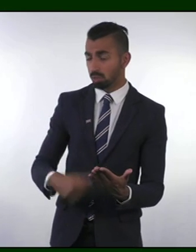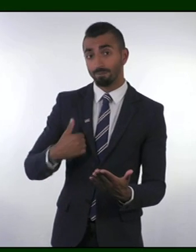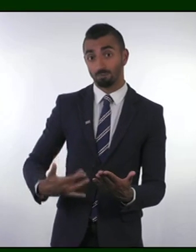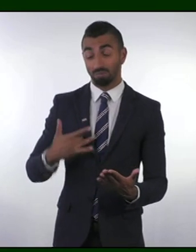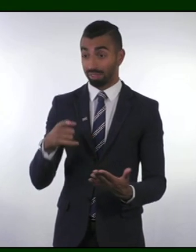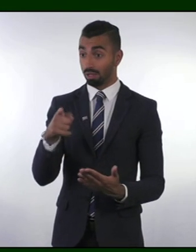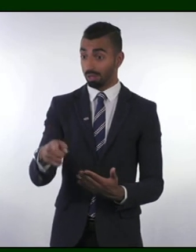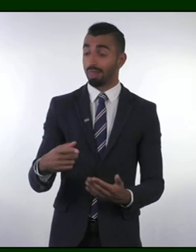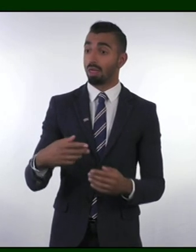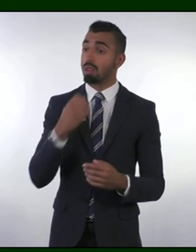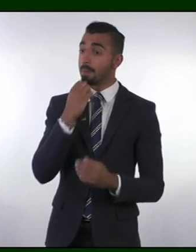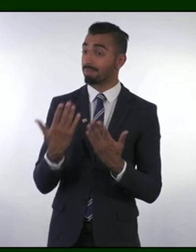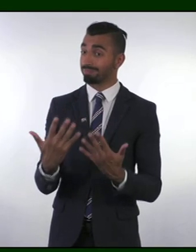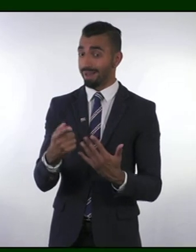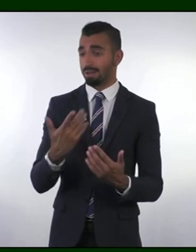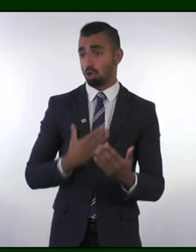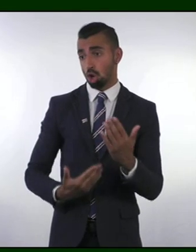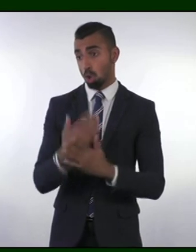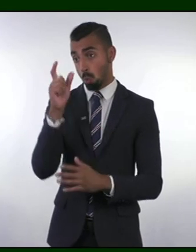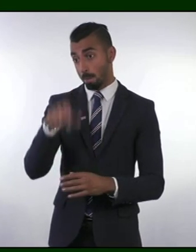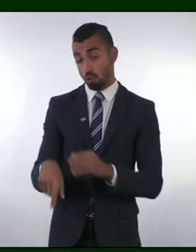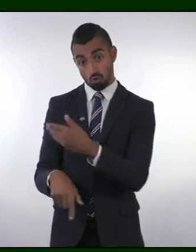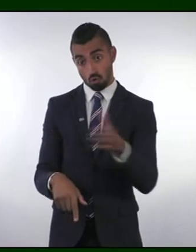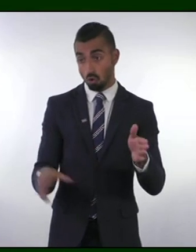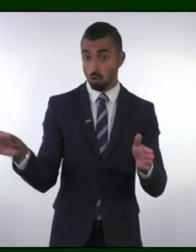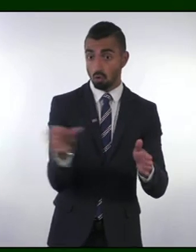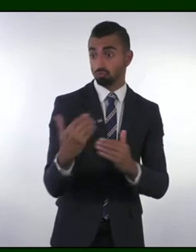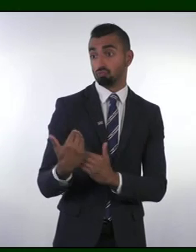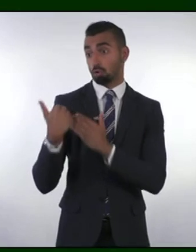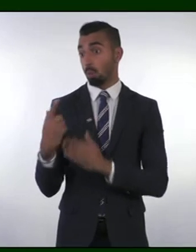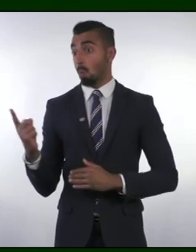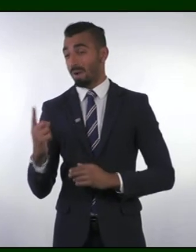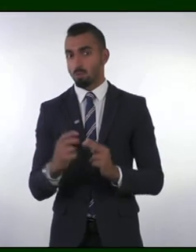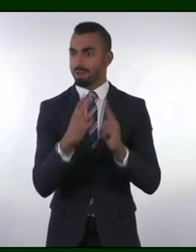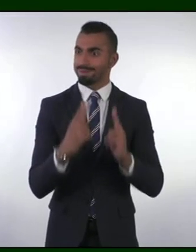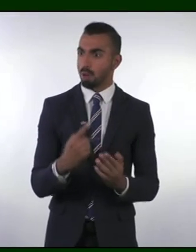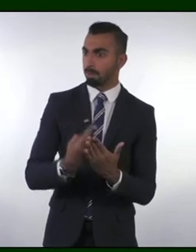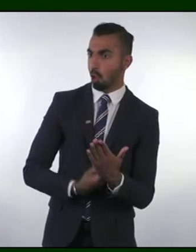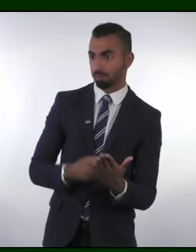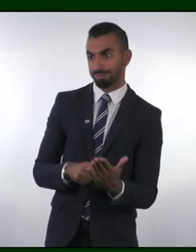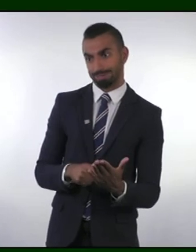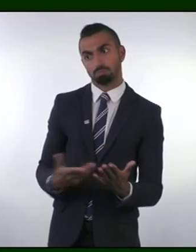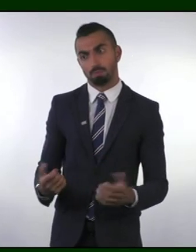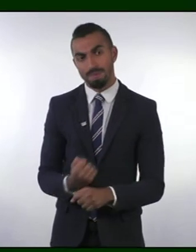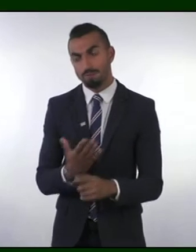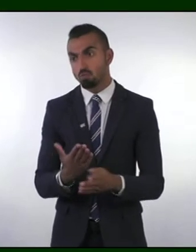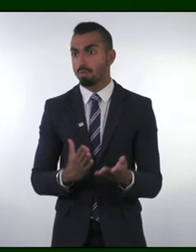10 and in the Ministry of Housing, Communities and Local Government, to make sure that they do not get things wrong again?